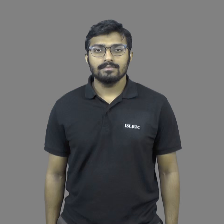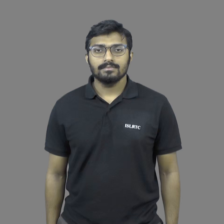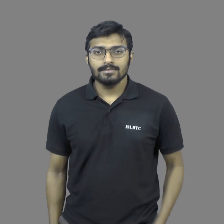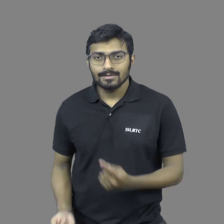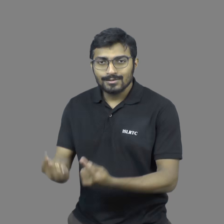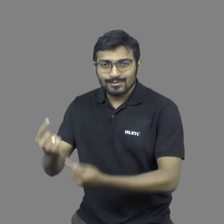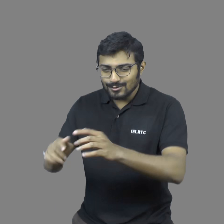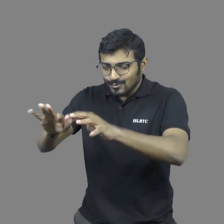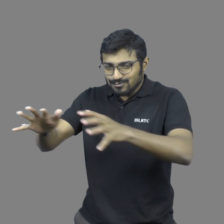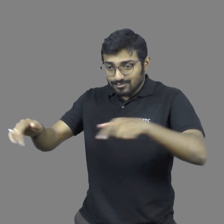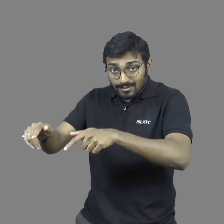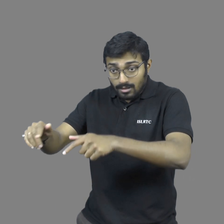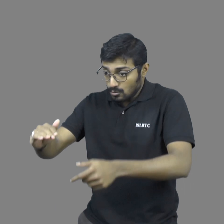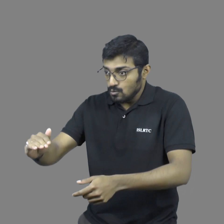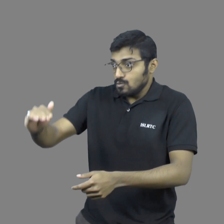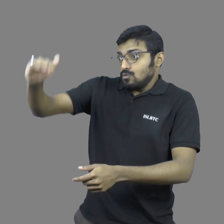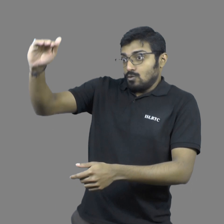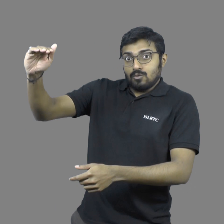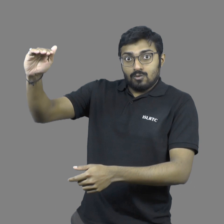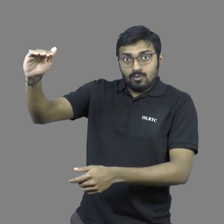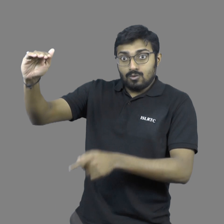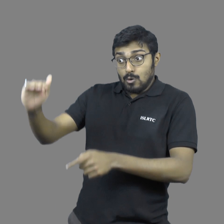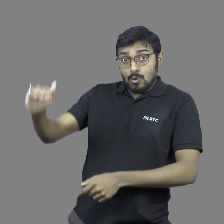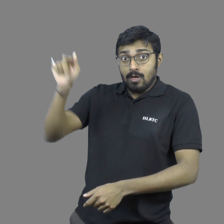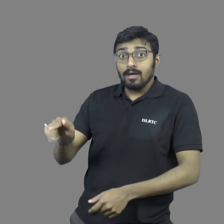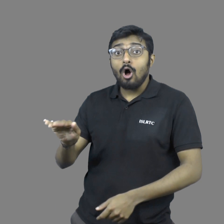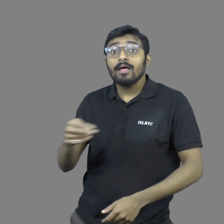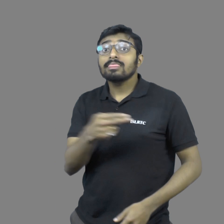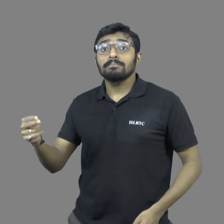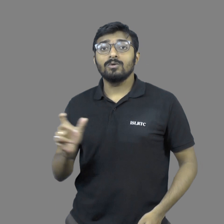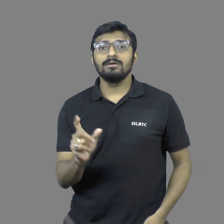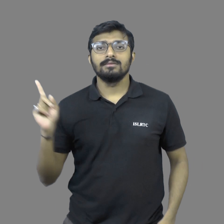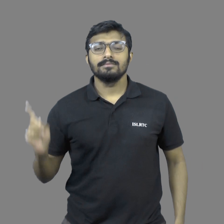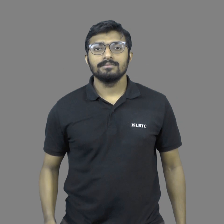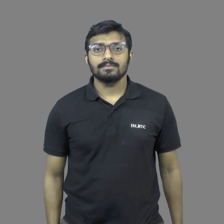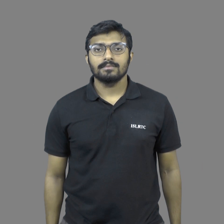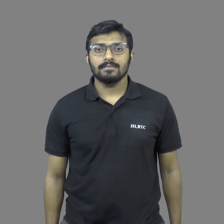Tall Shrubs